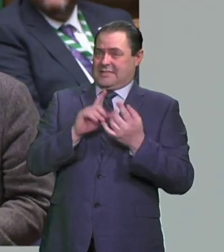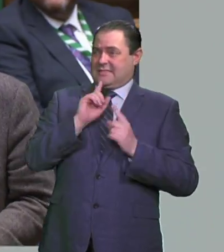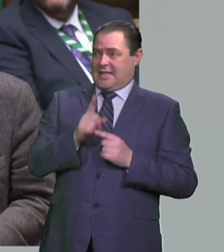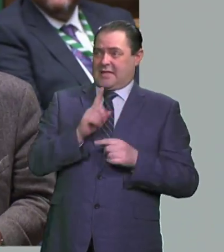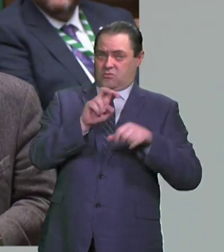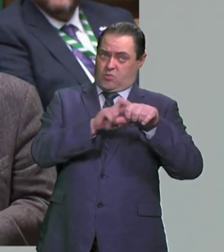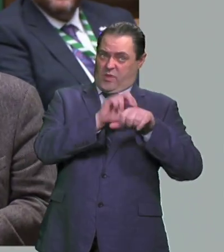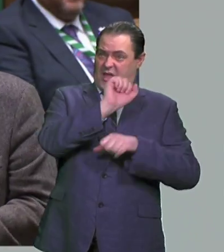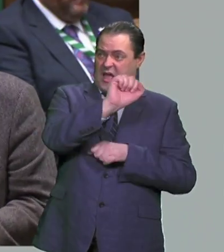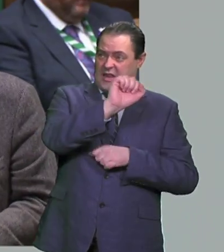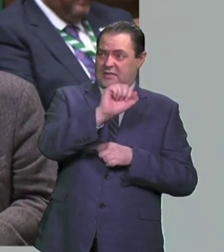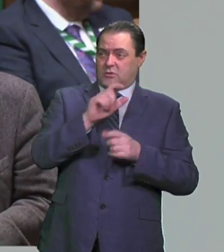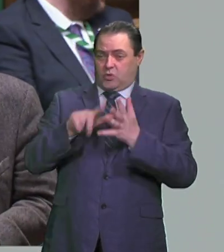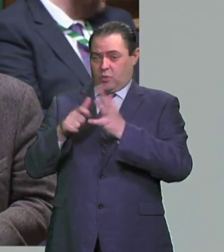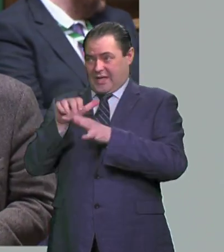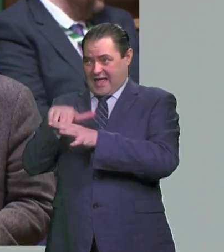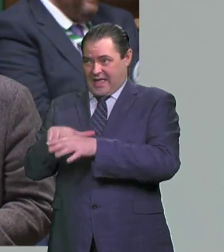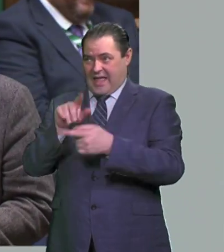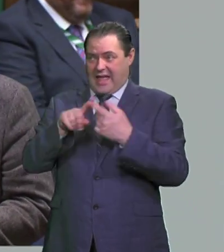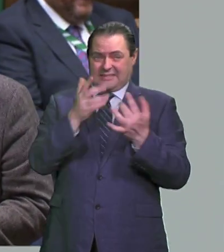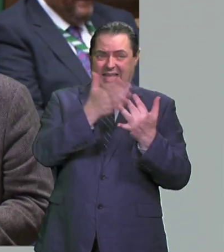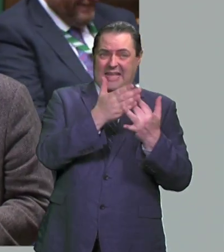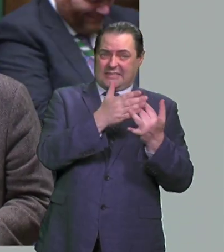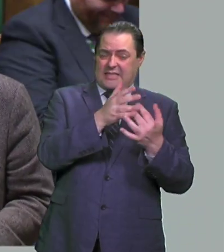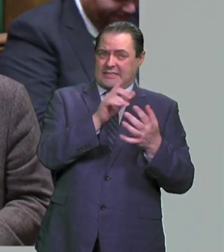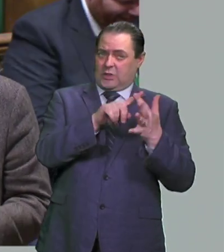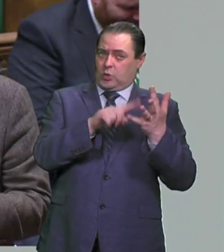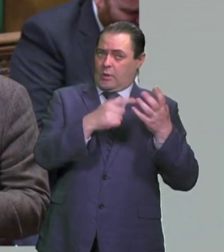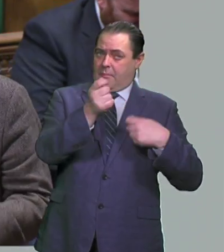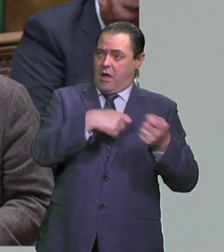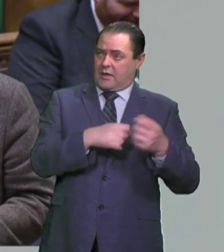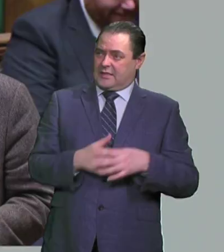being in the UK market and having access to the European market.